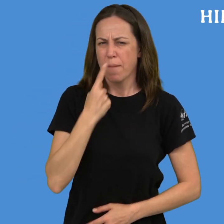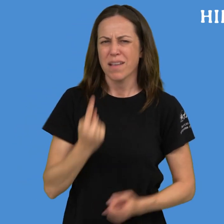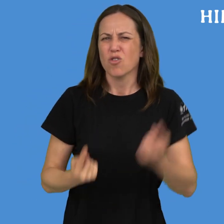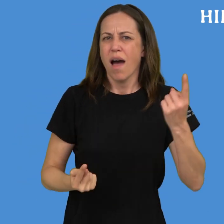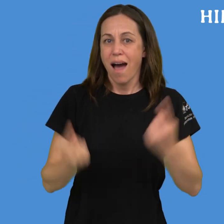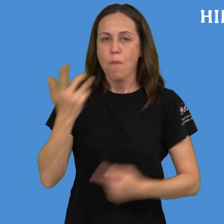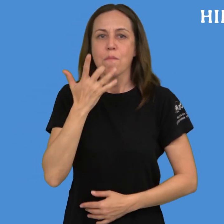alguno